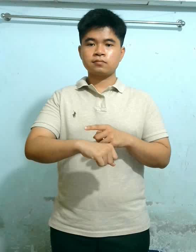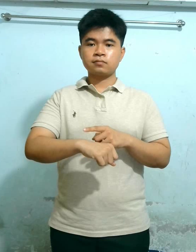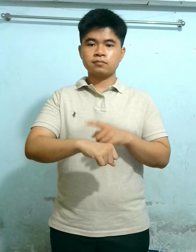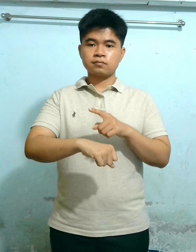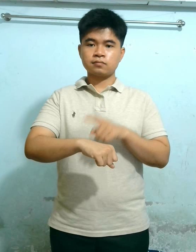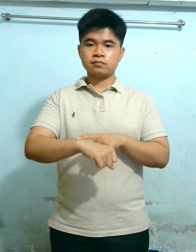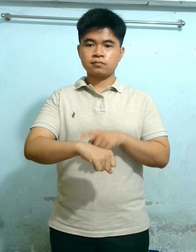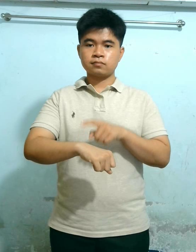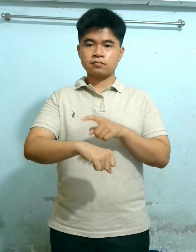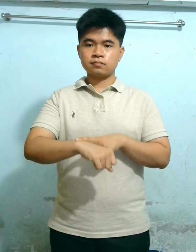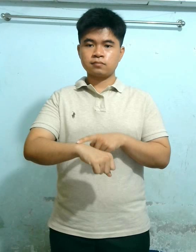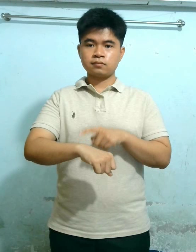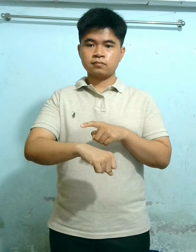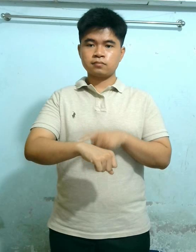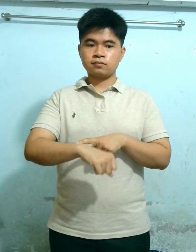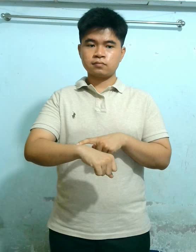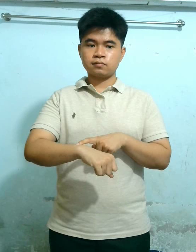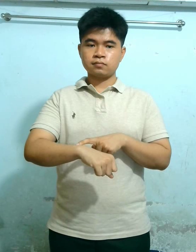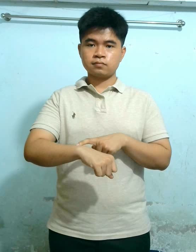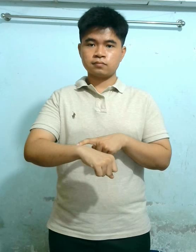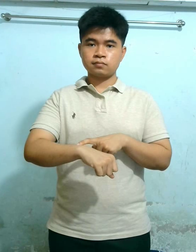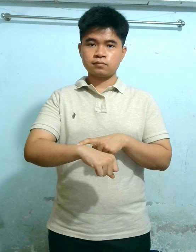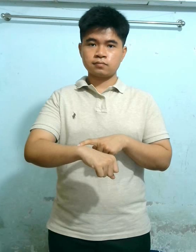gio